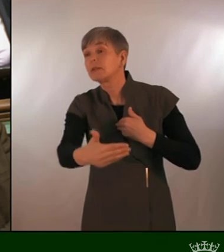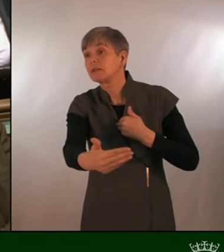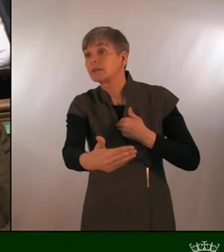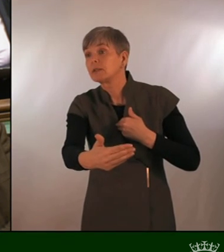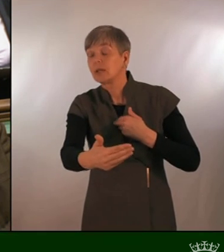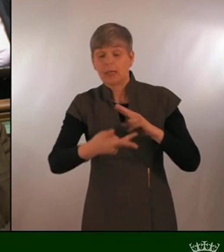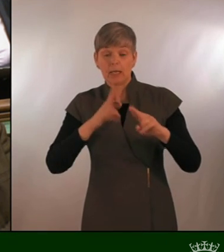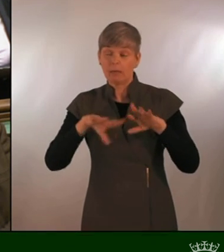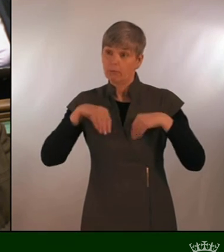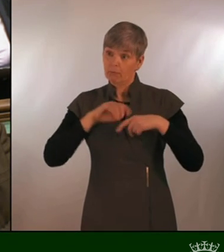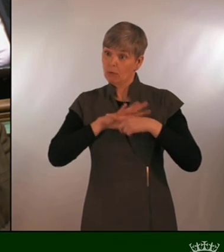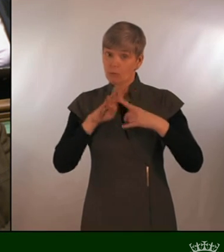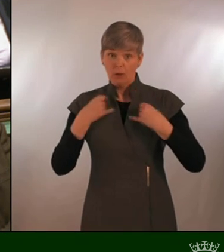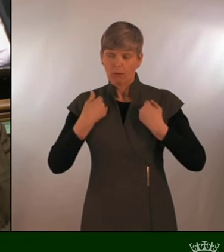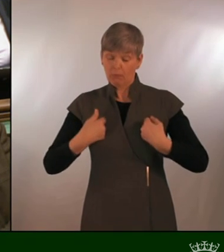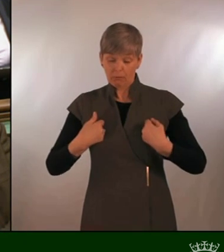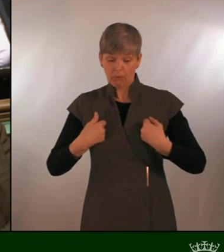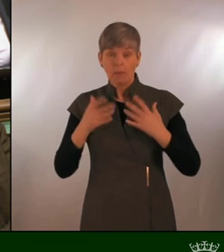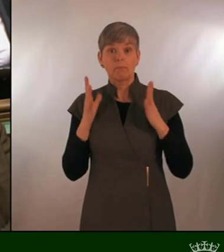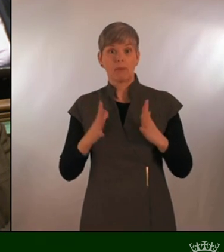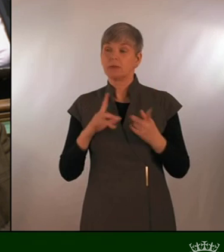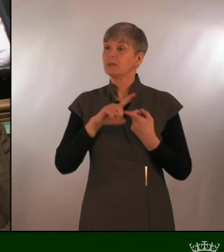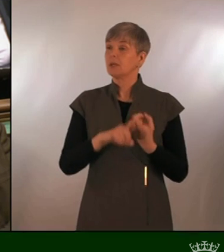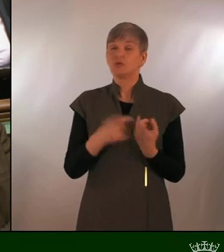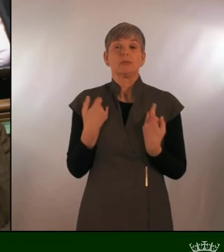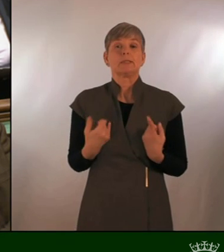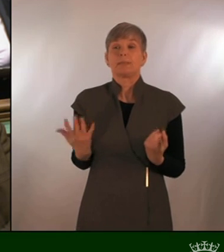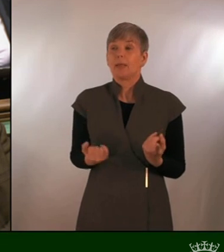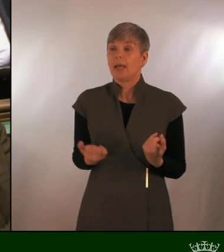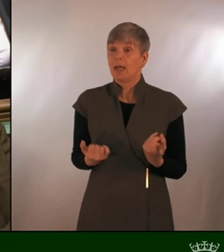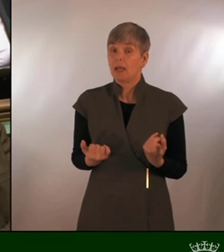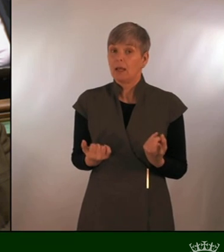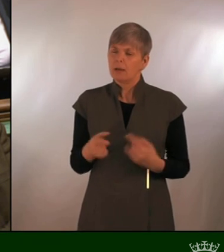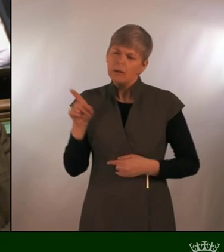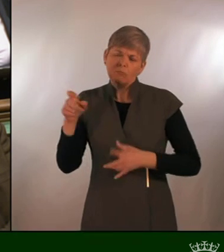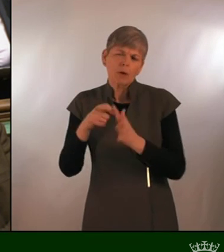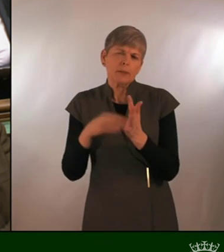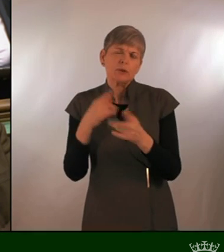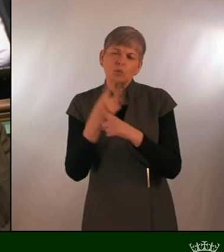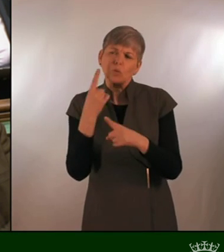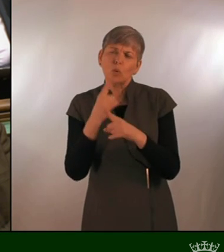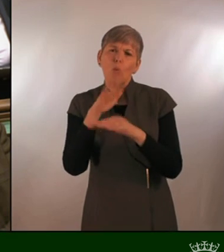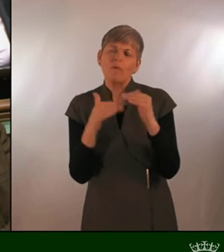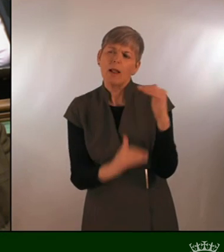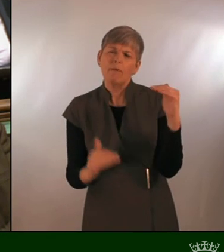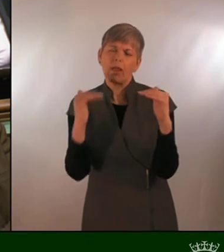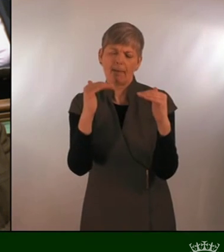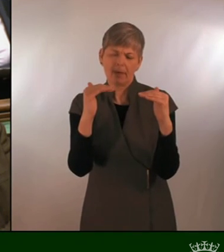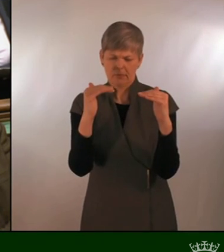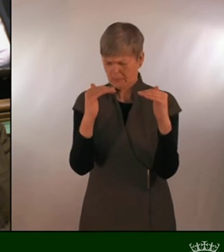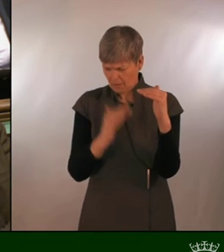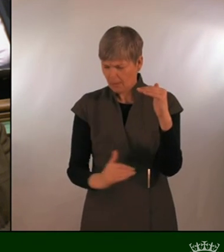If the Prime Minister is truly committed to levelling up, a good place to start must be statutory sick pay.